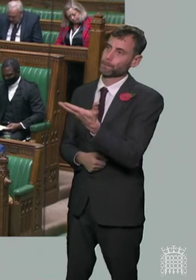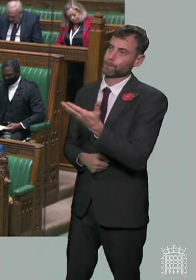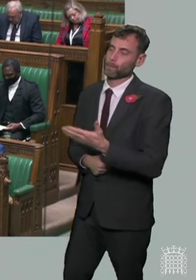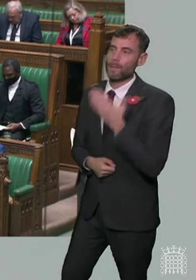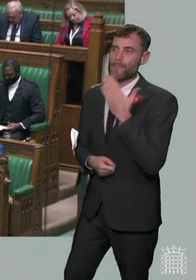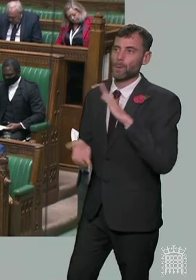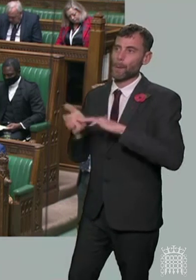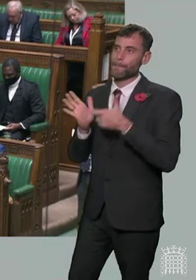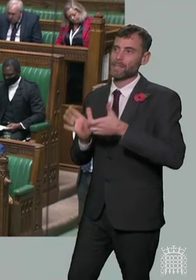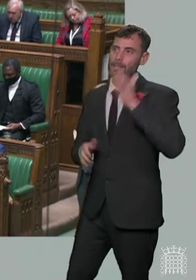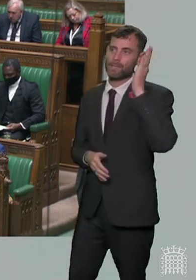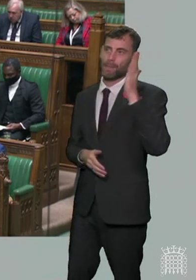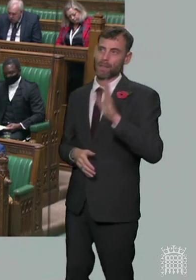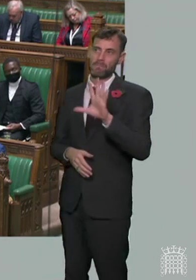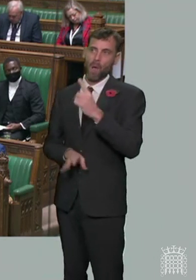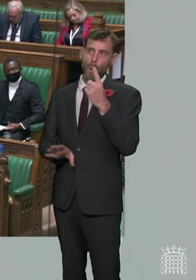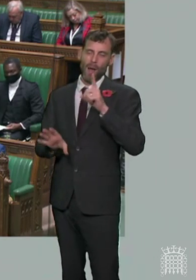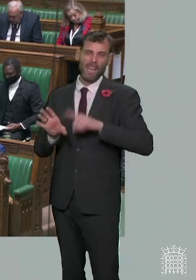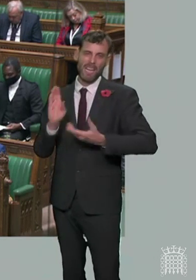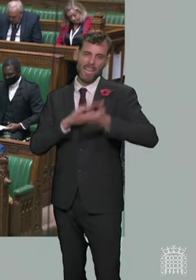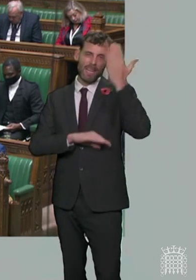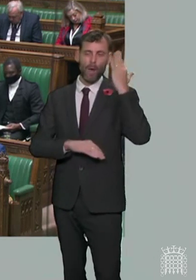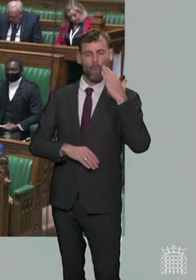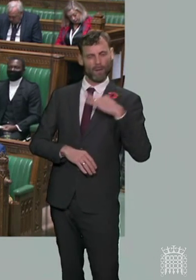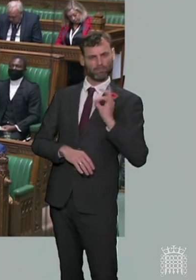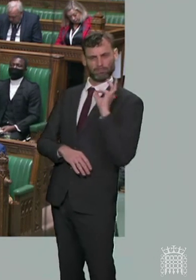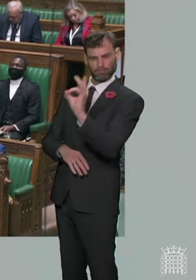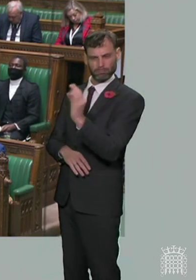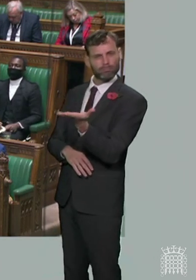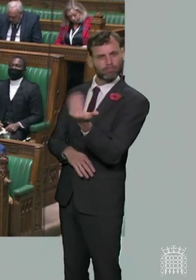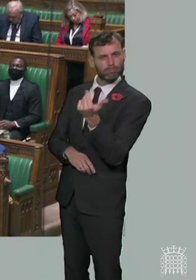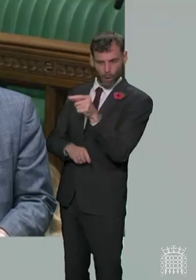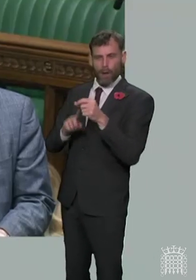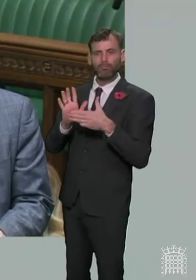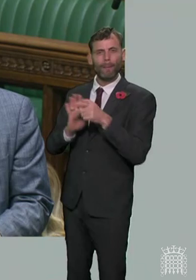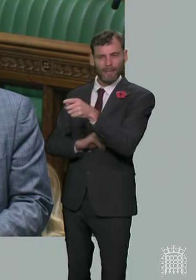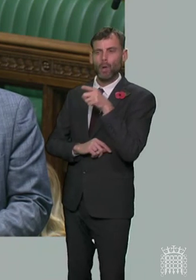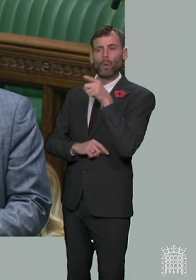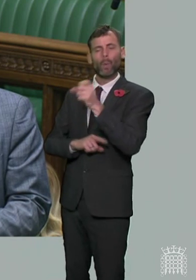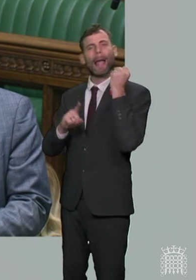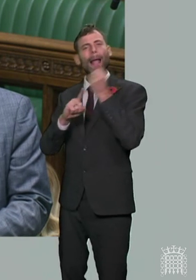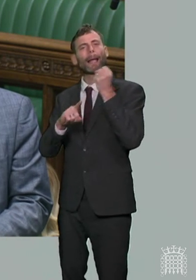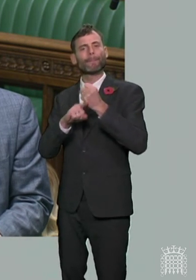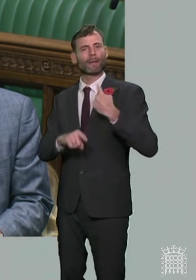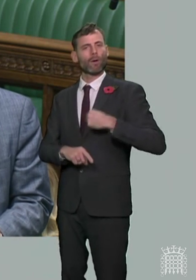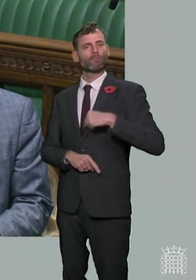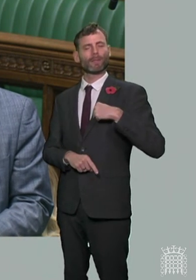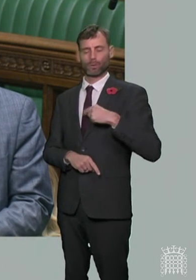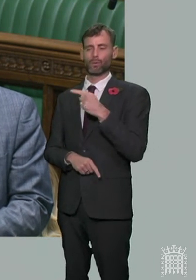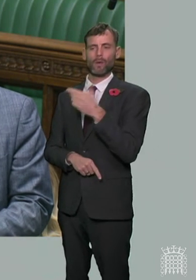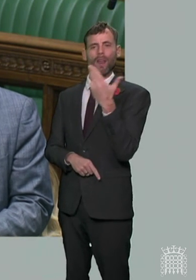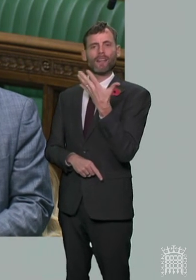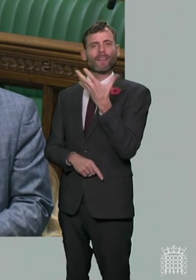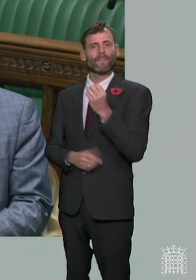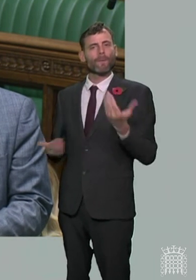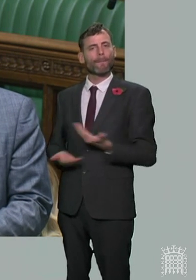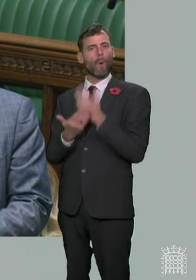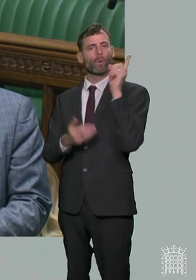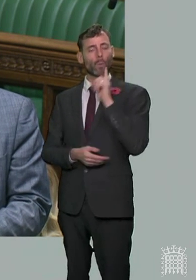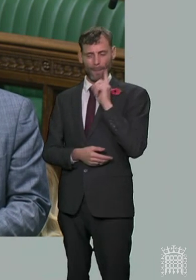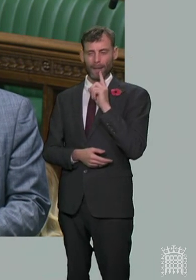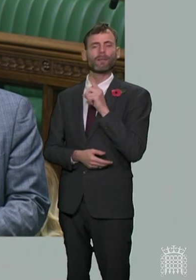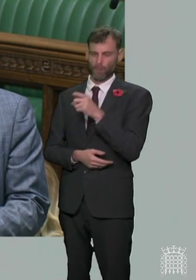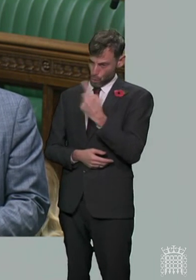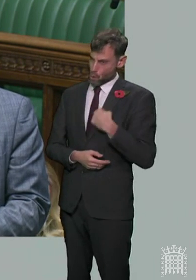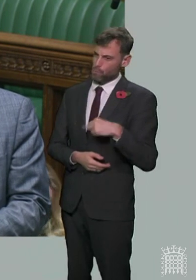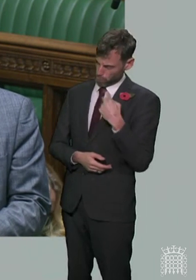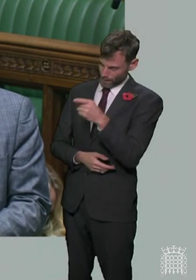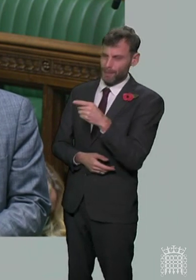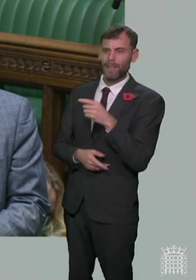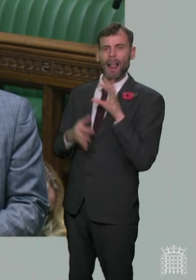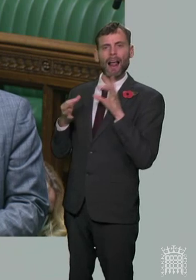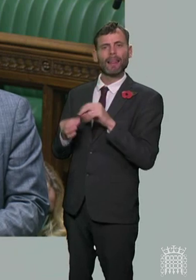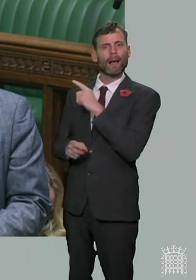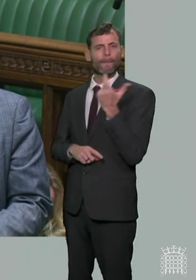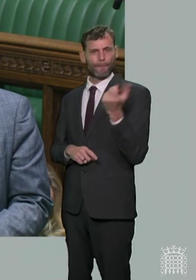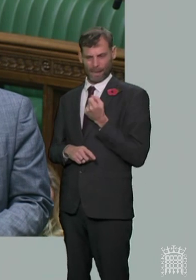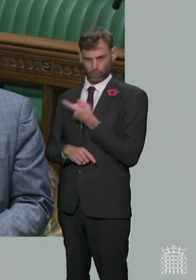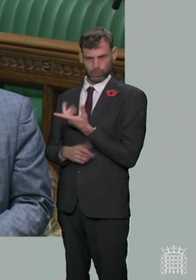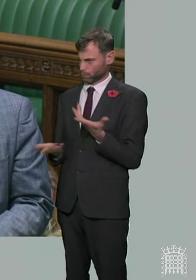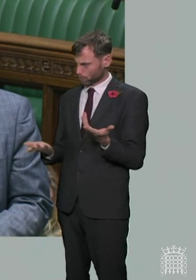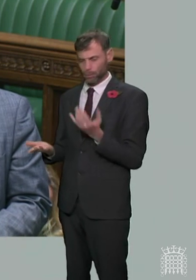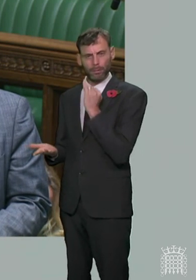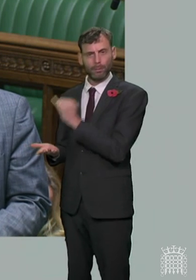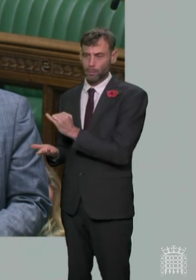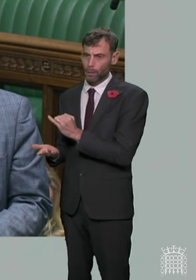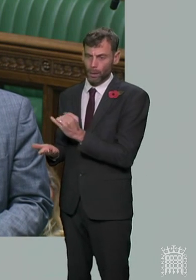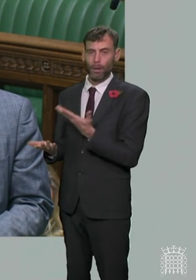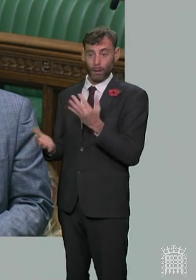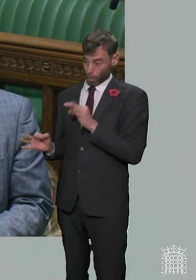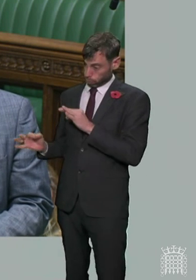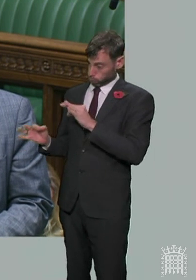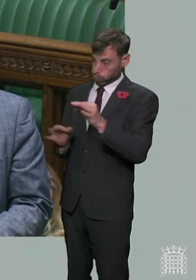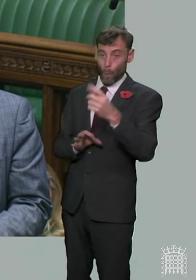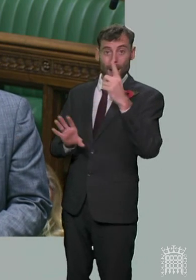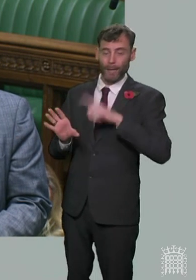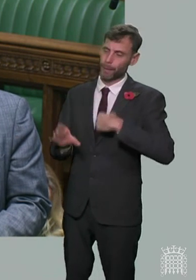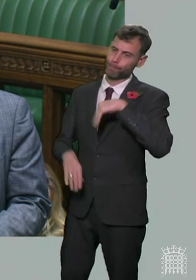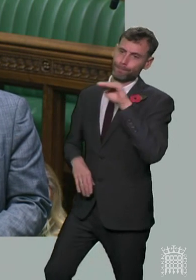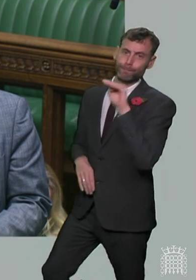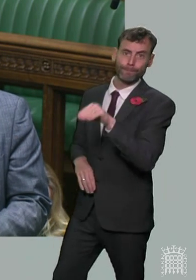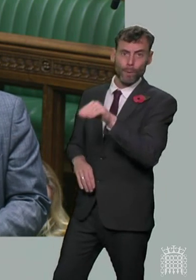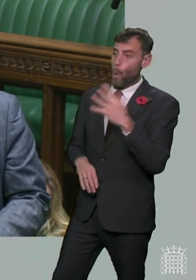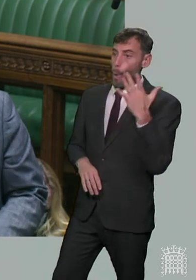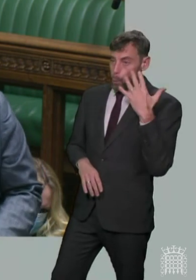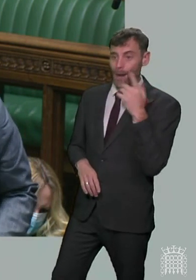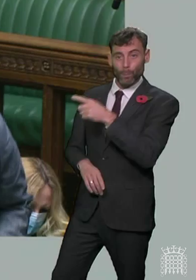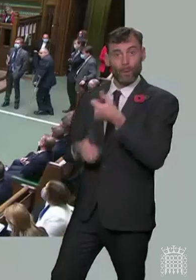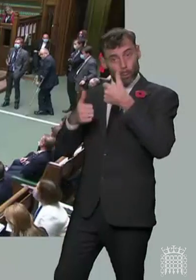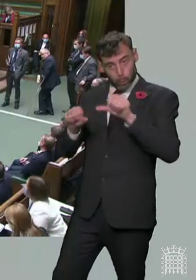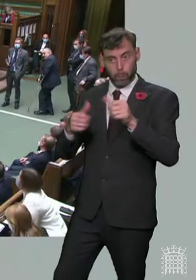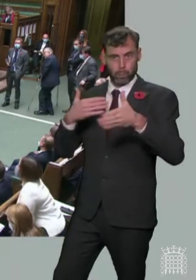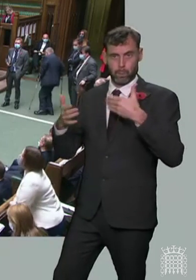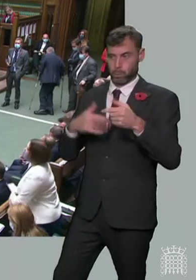It is a little over a year since I last challenged the Prime Minister over his campaign promises to the 1950s-born women, in which time he has done hee-haw about their pension injustices, so will he tell me today: do his Government have any plans to deliver justice for the women involved?